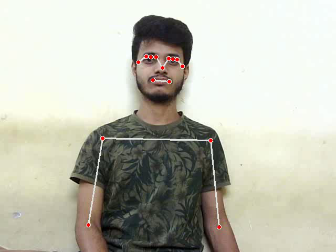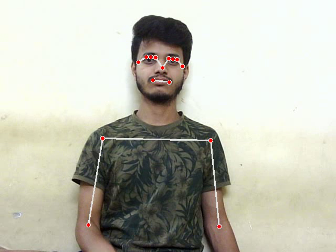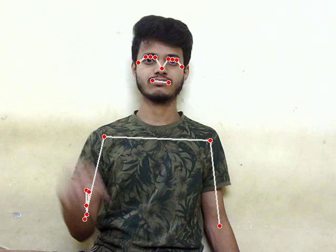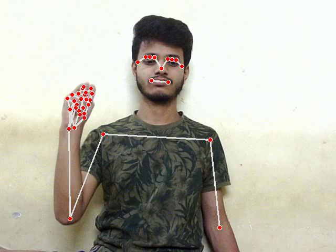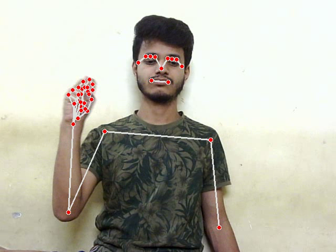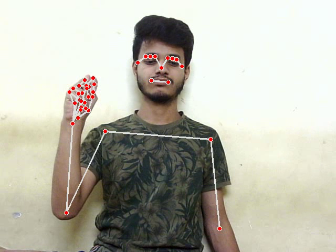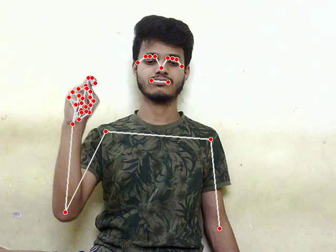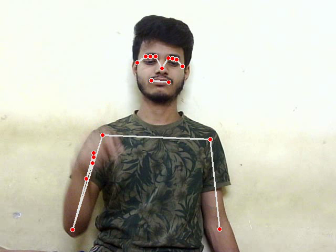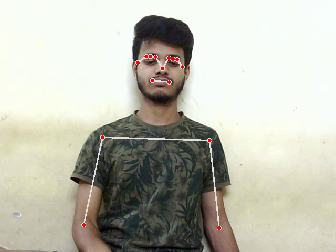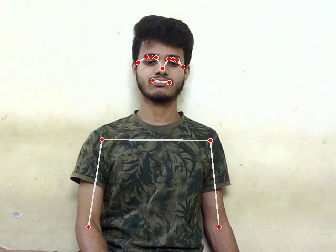bathroom